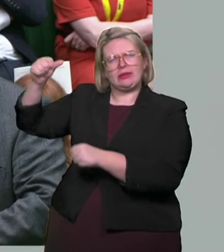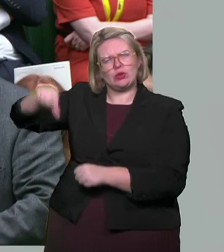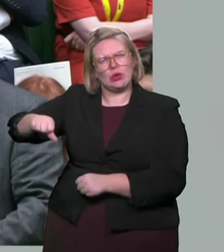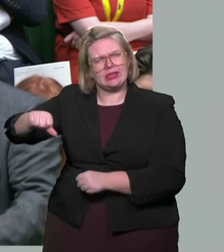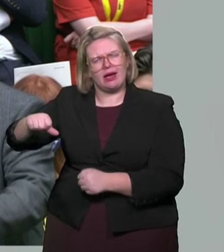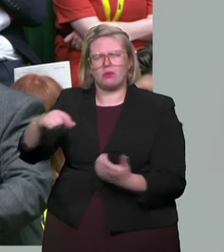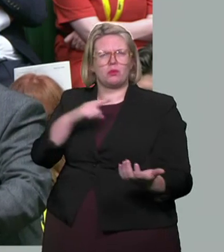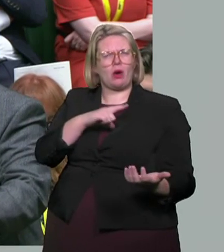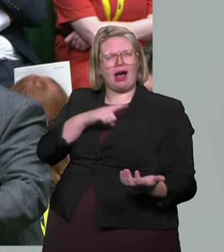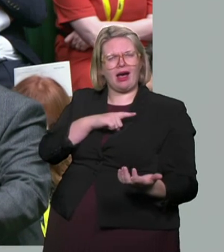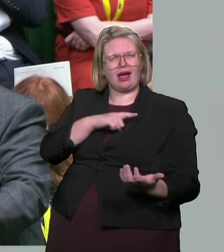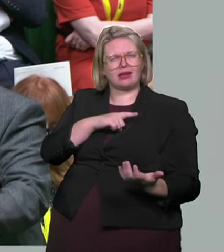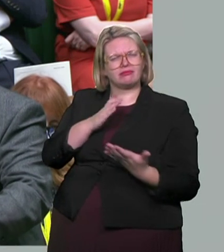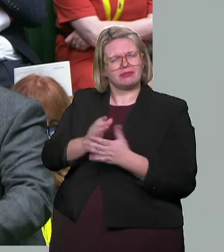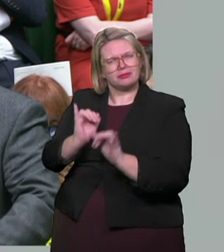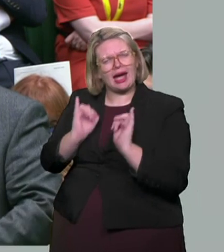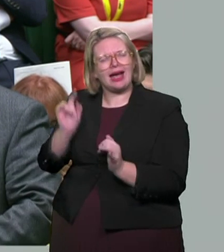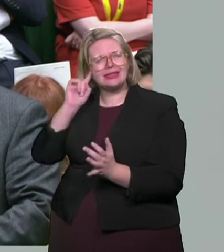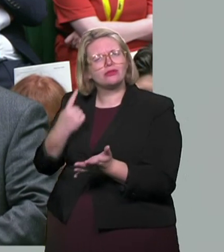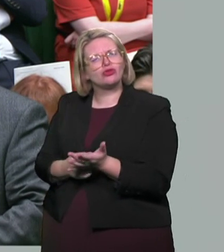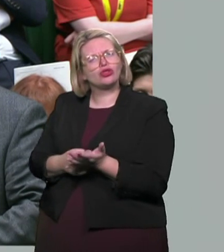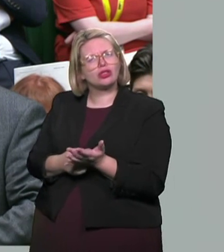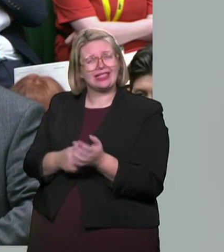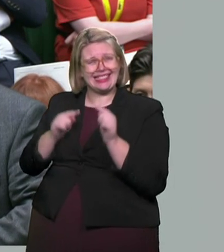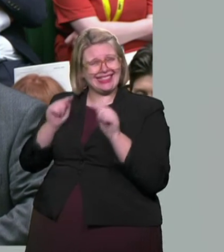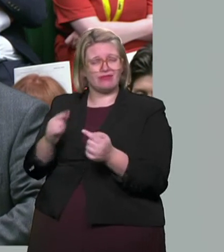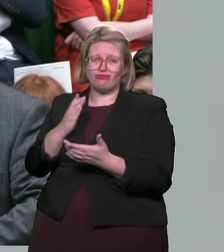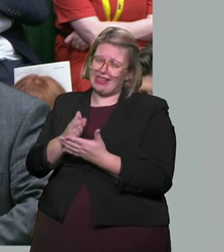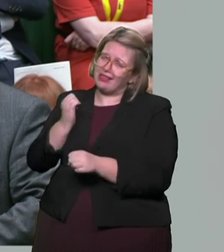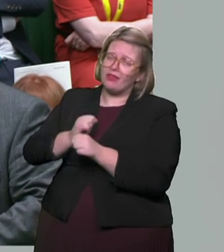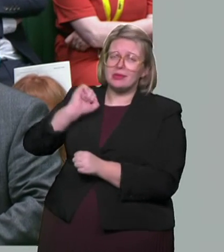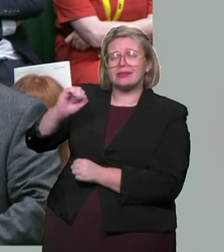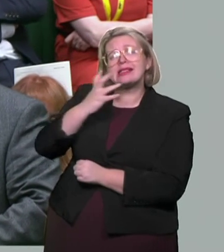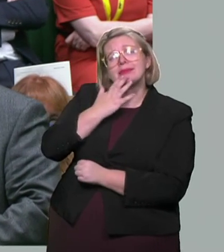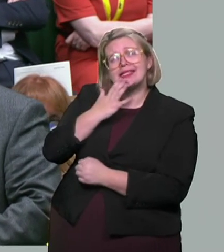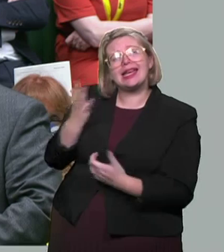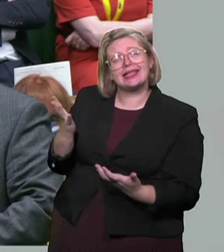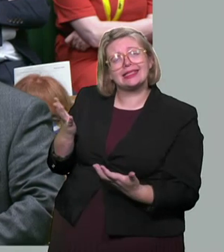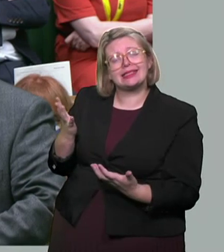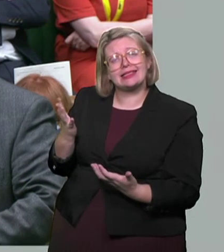for that decision, and it has called for an immediate U-turn on that colossal mistake.